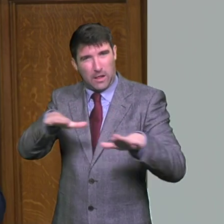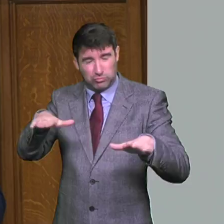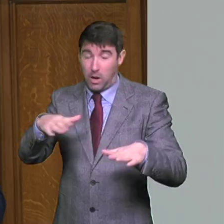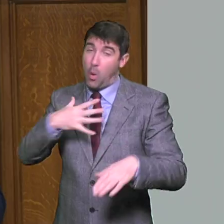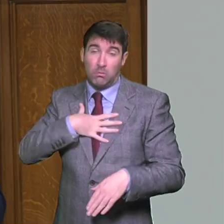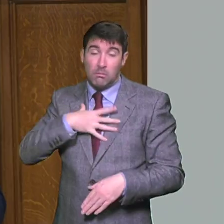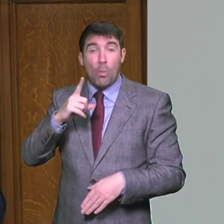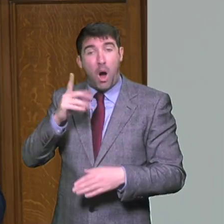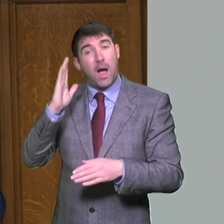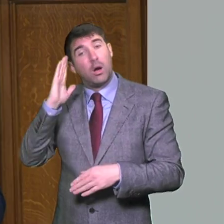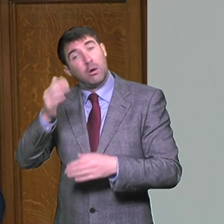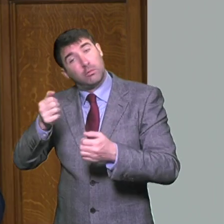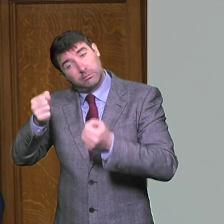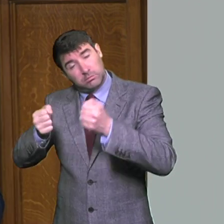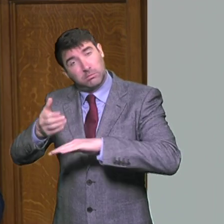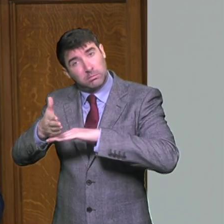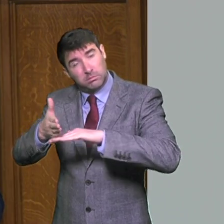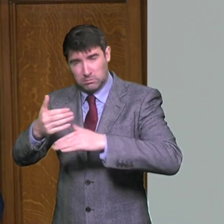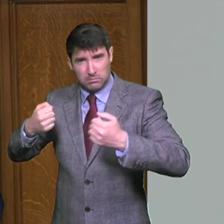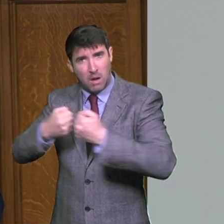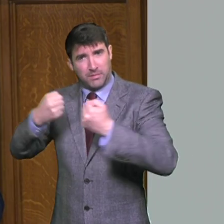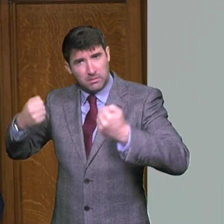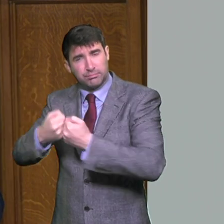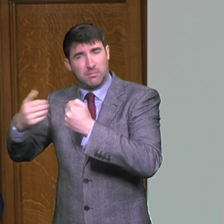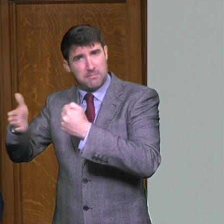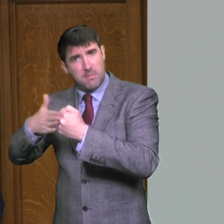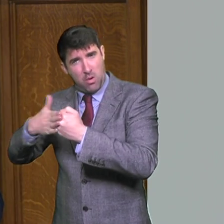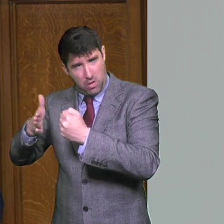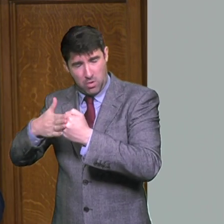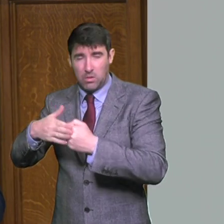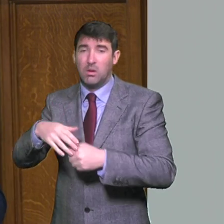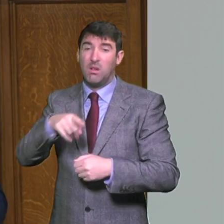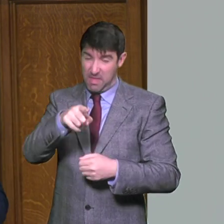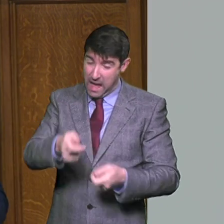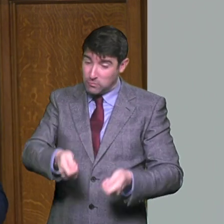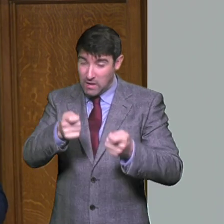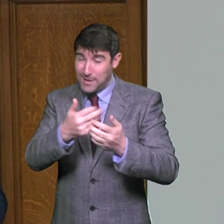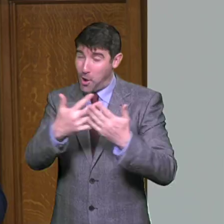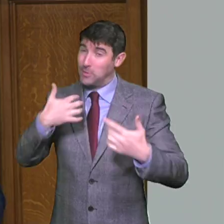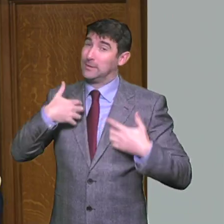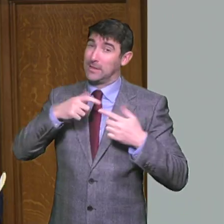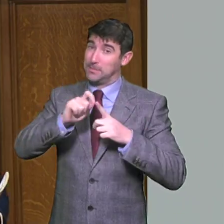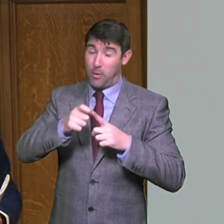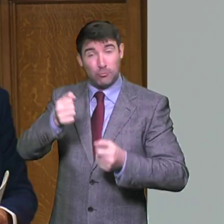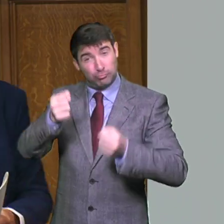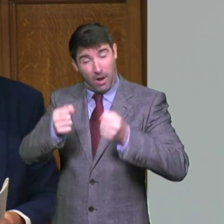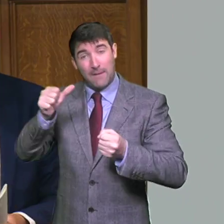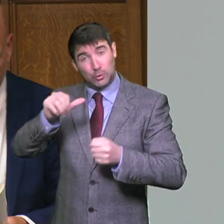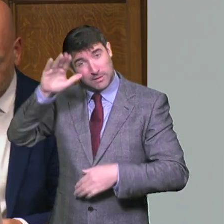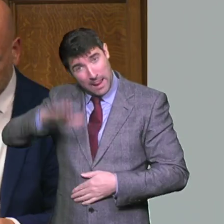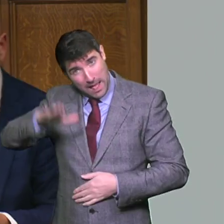They suggested that the council should do more to help, that their parents should walk them to school to reduce traffic and that commuters should slow down.